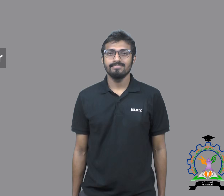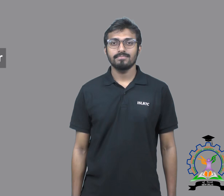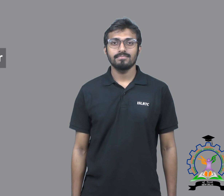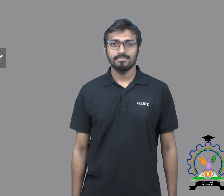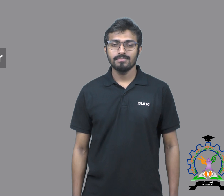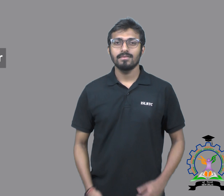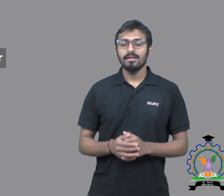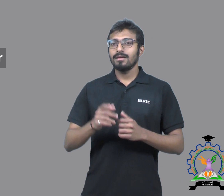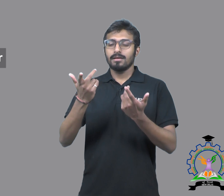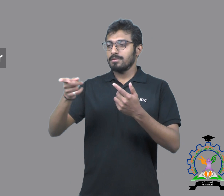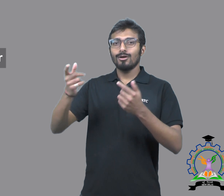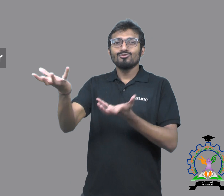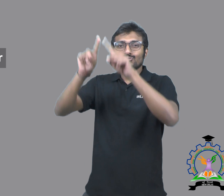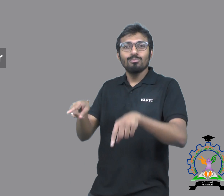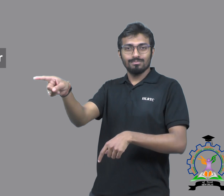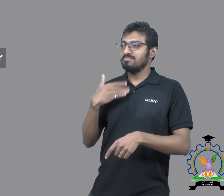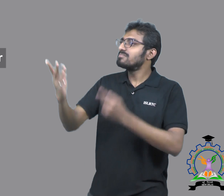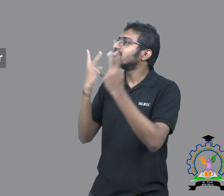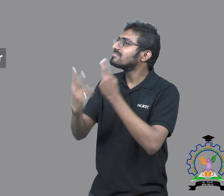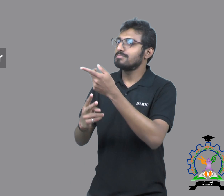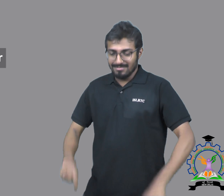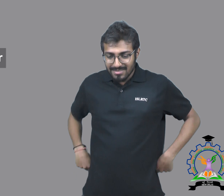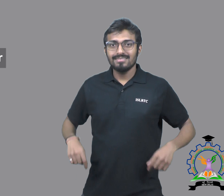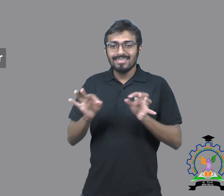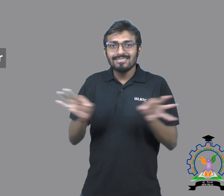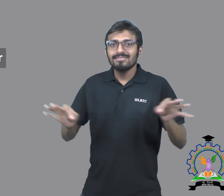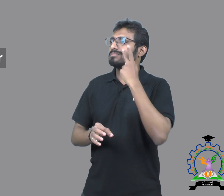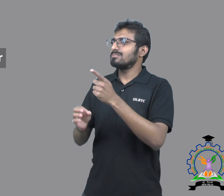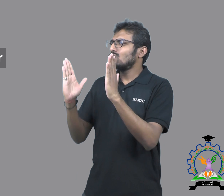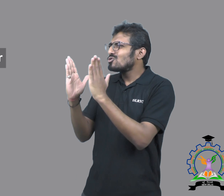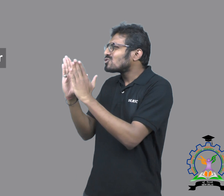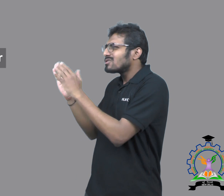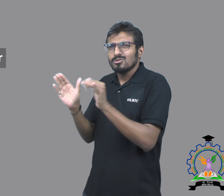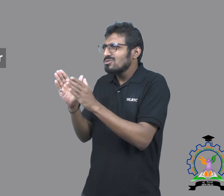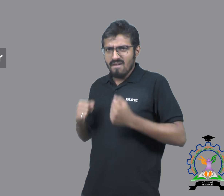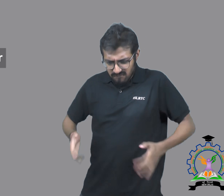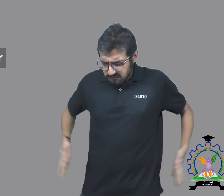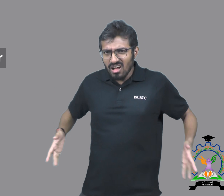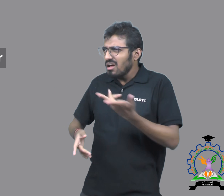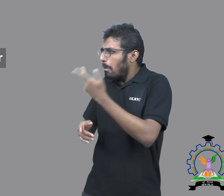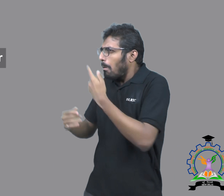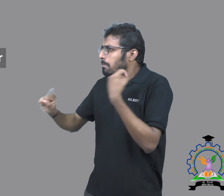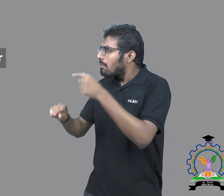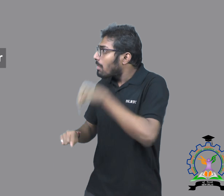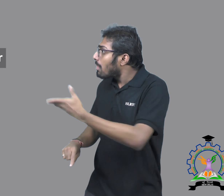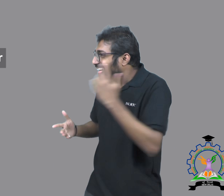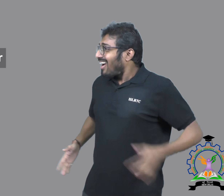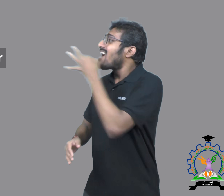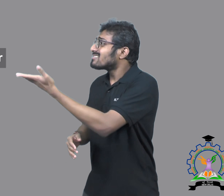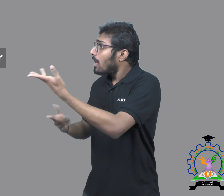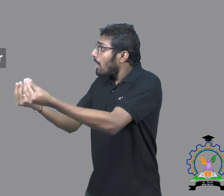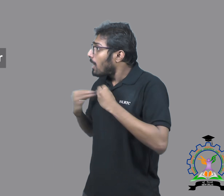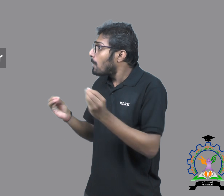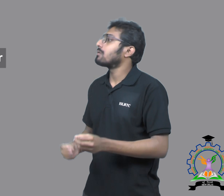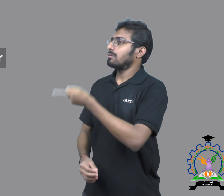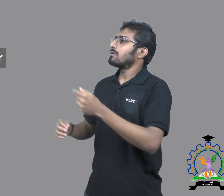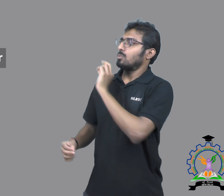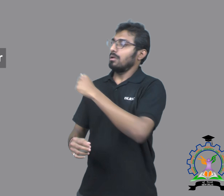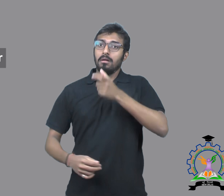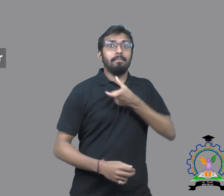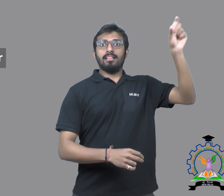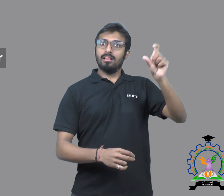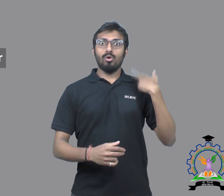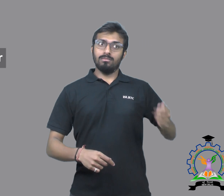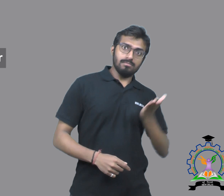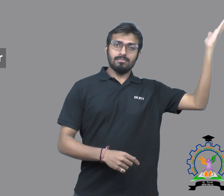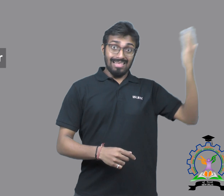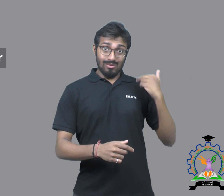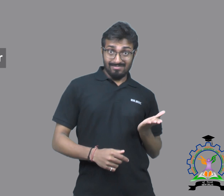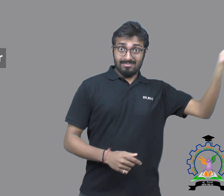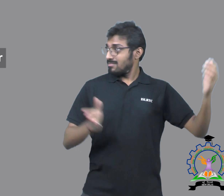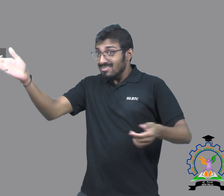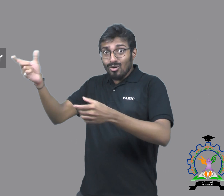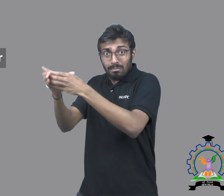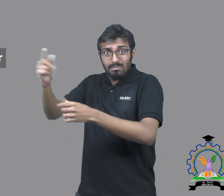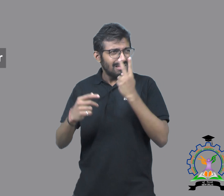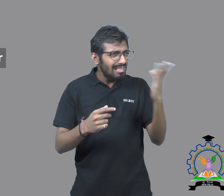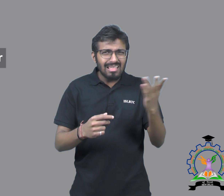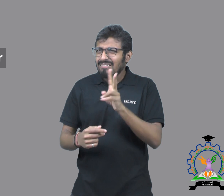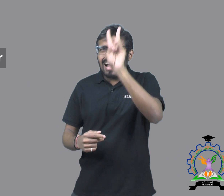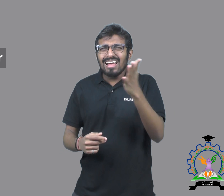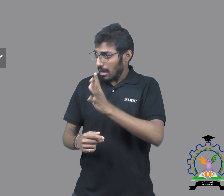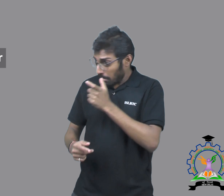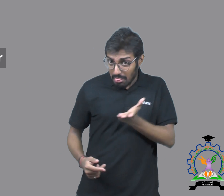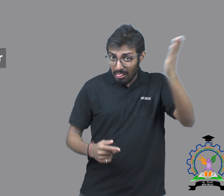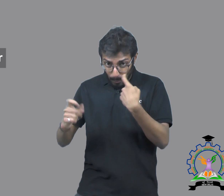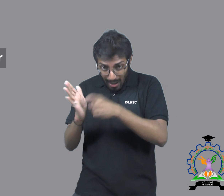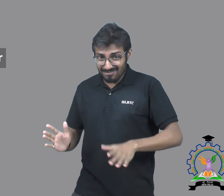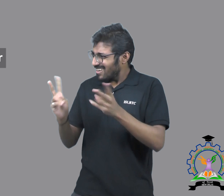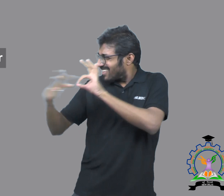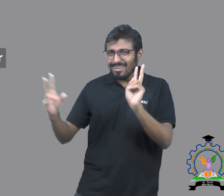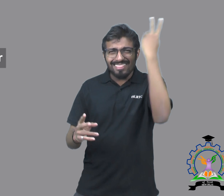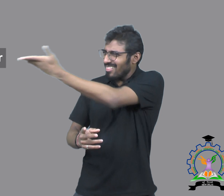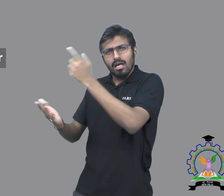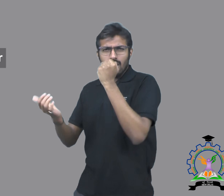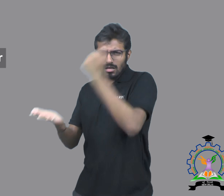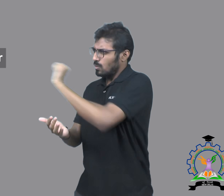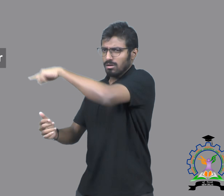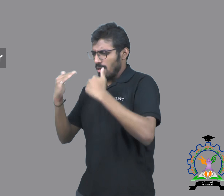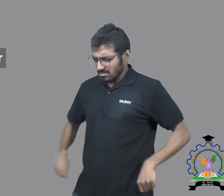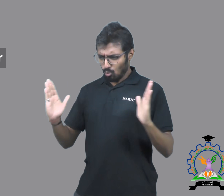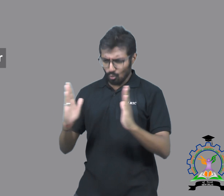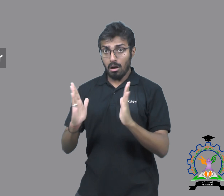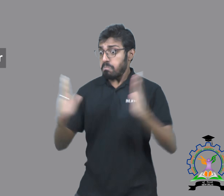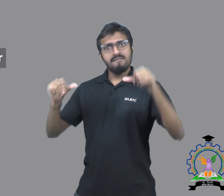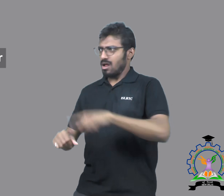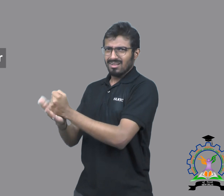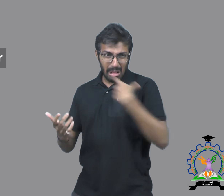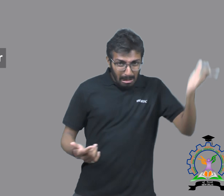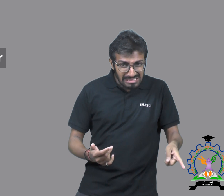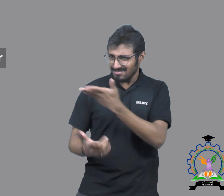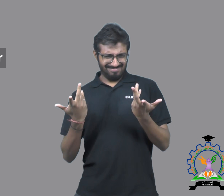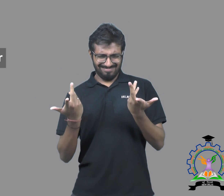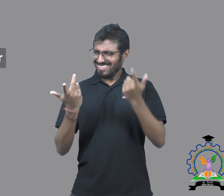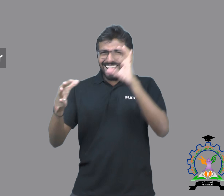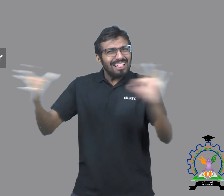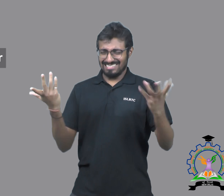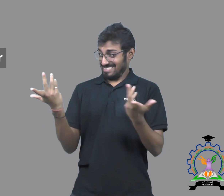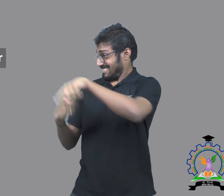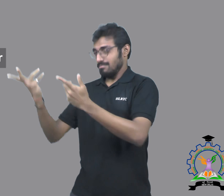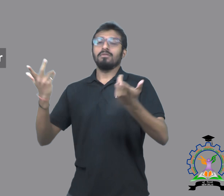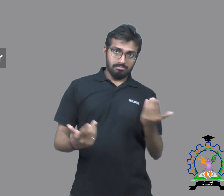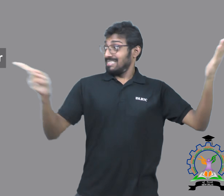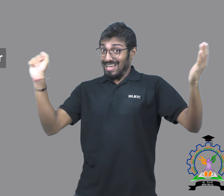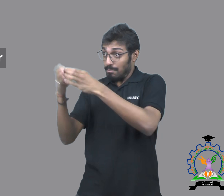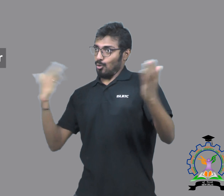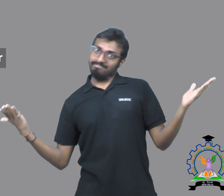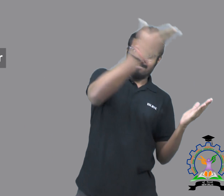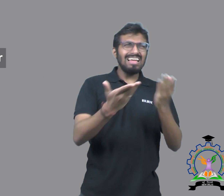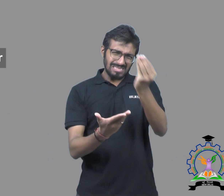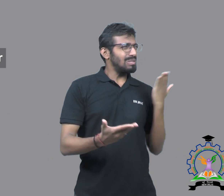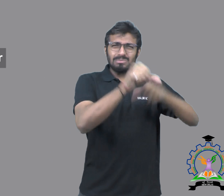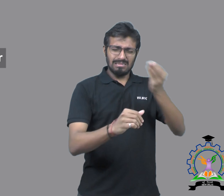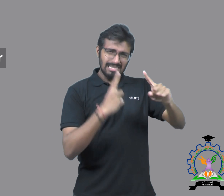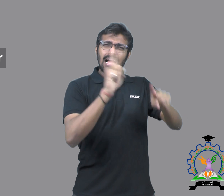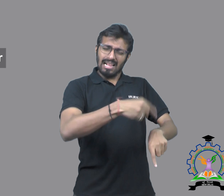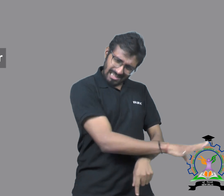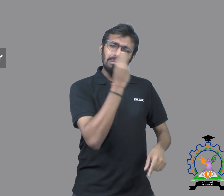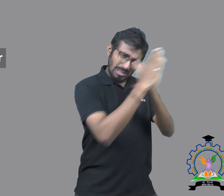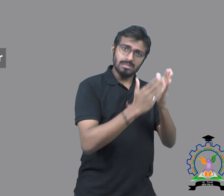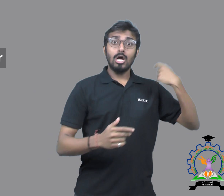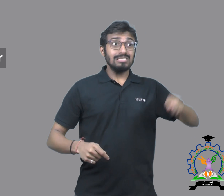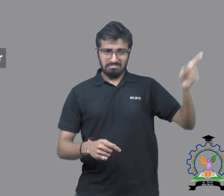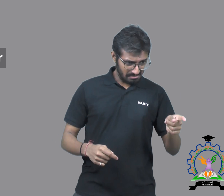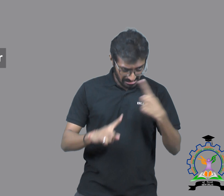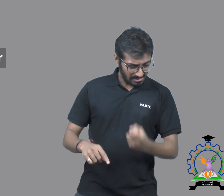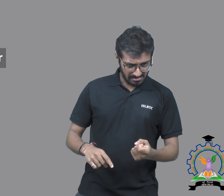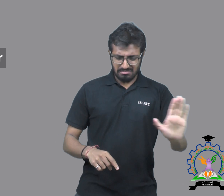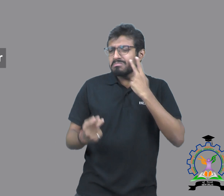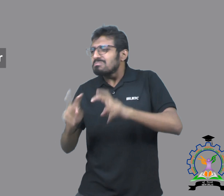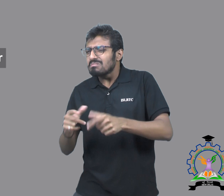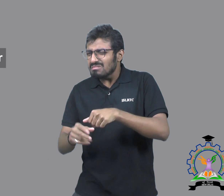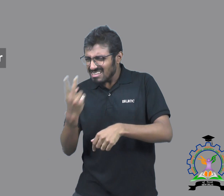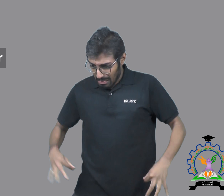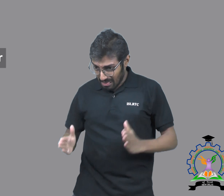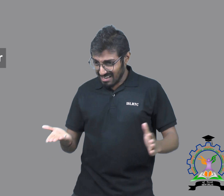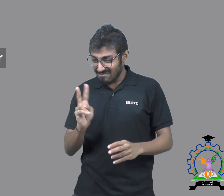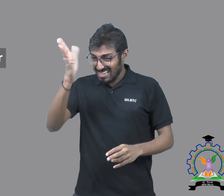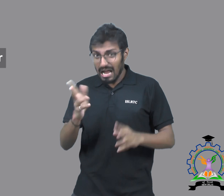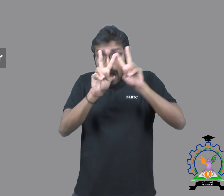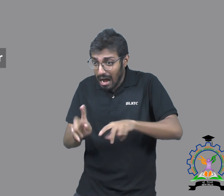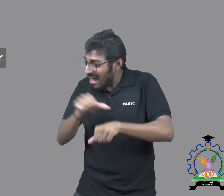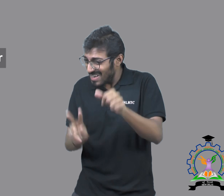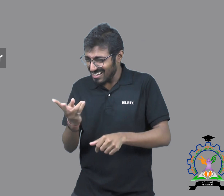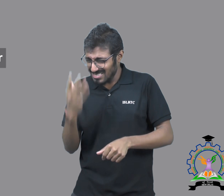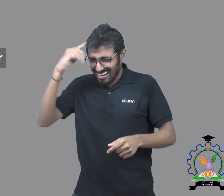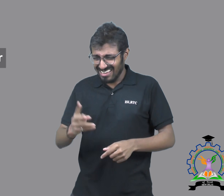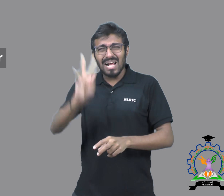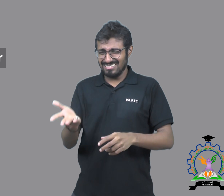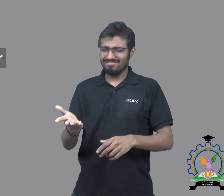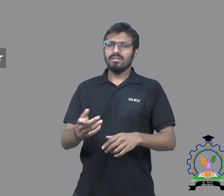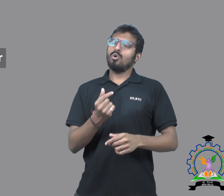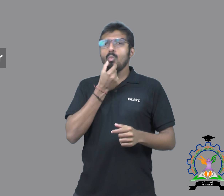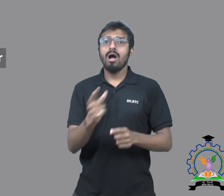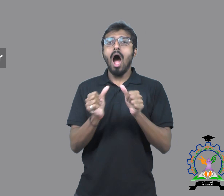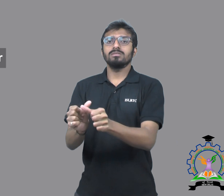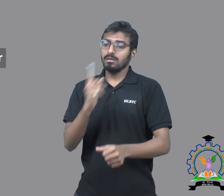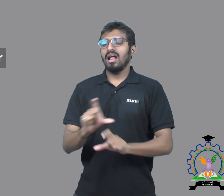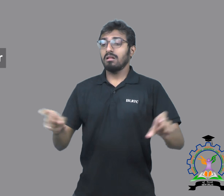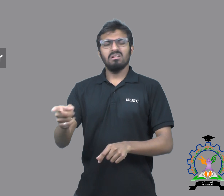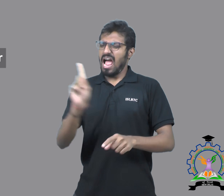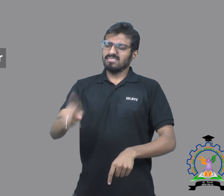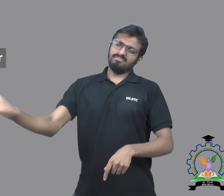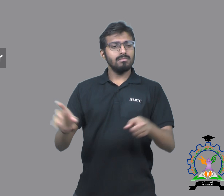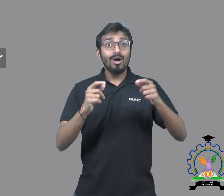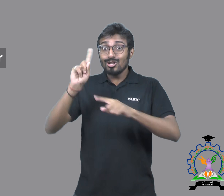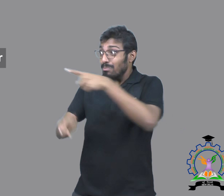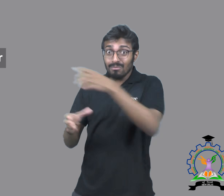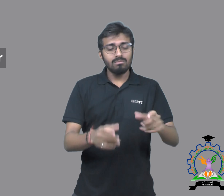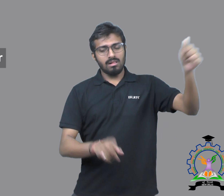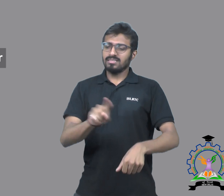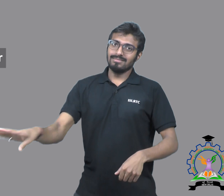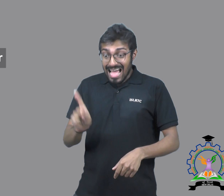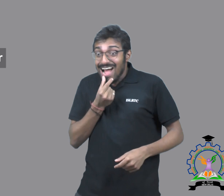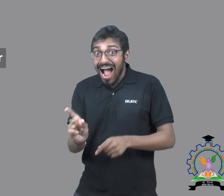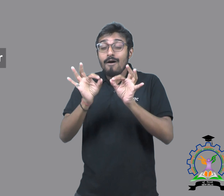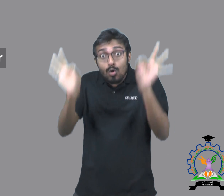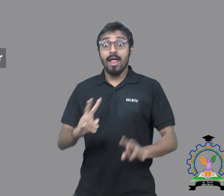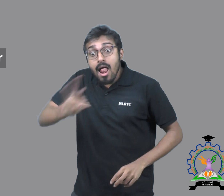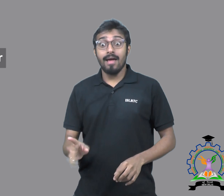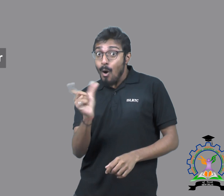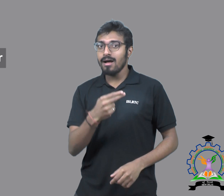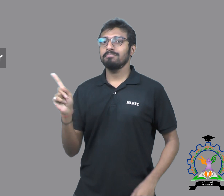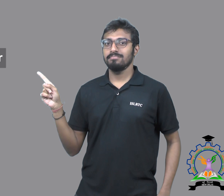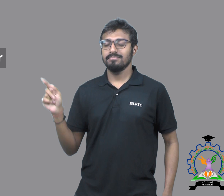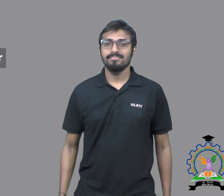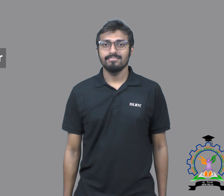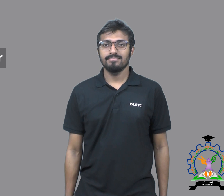Demurrer